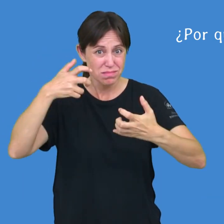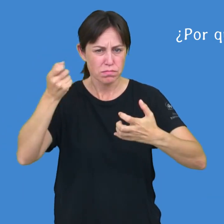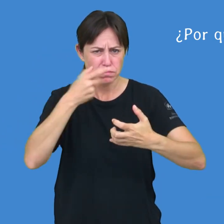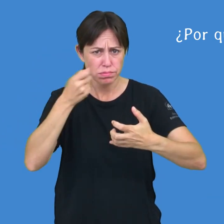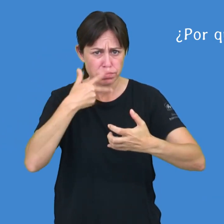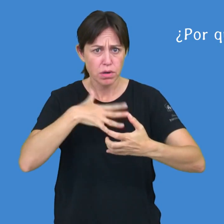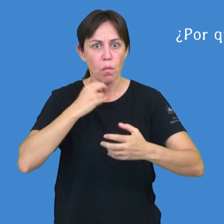droga